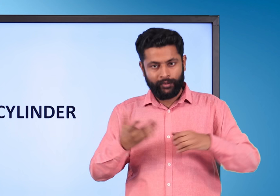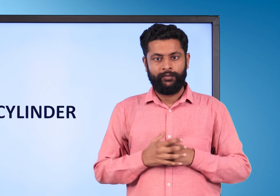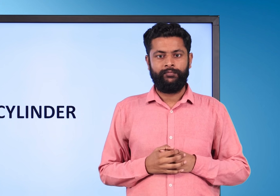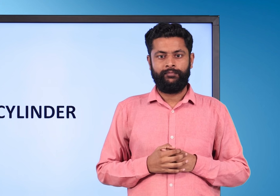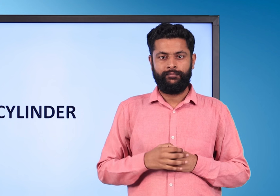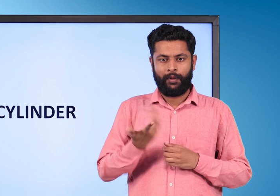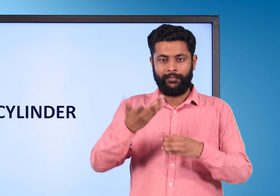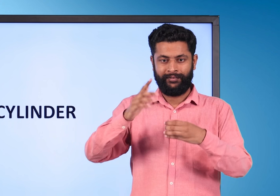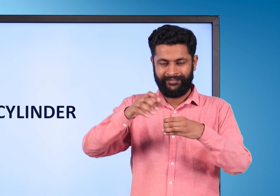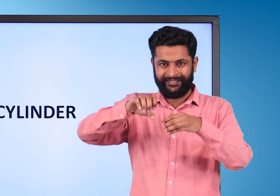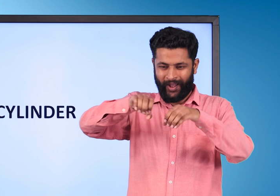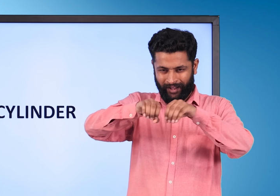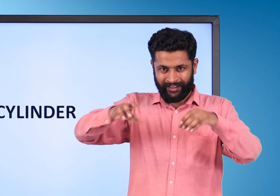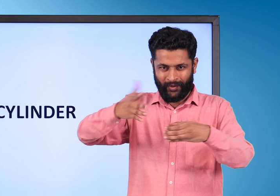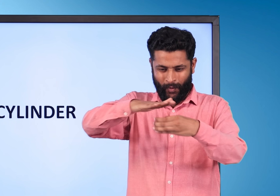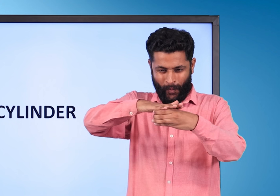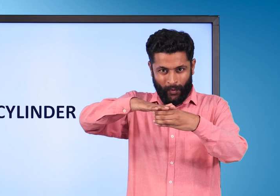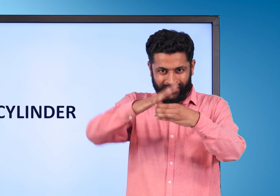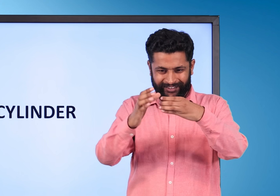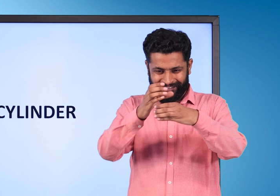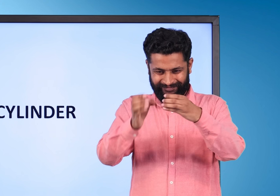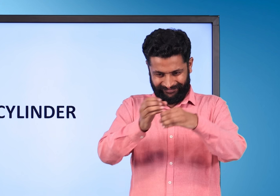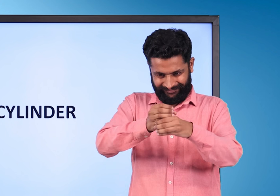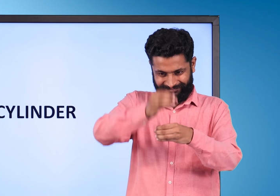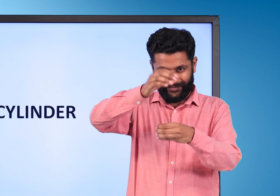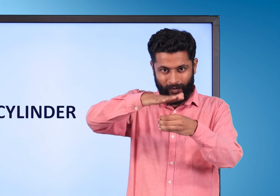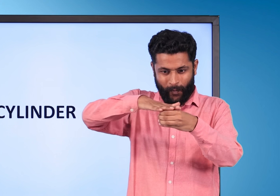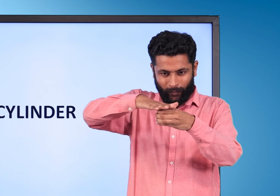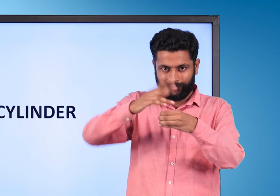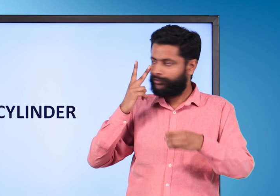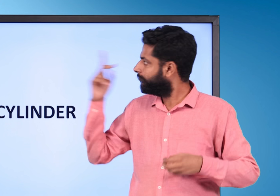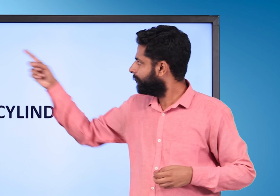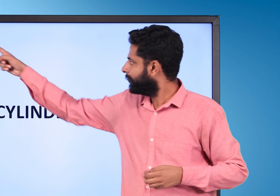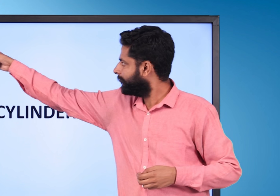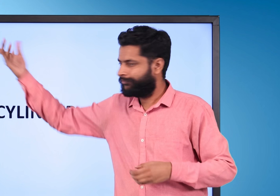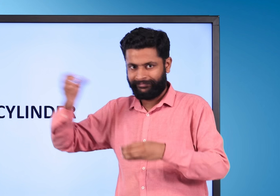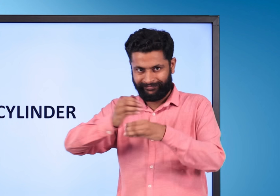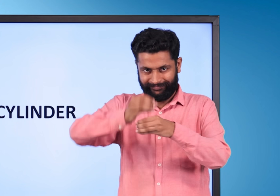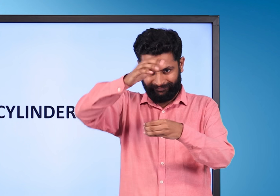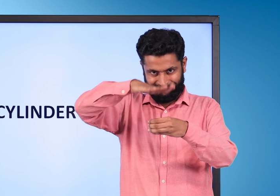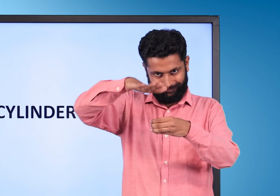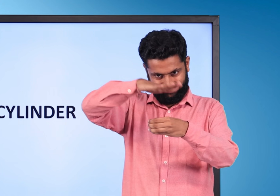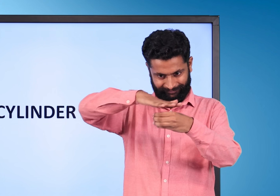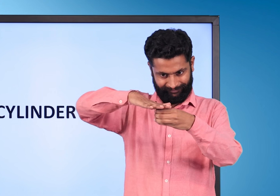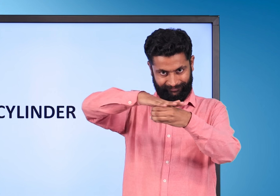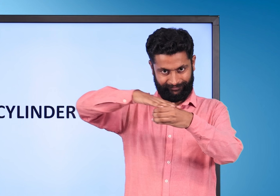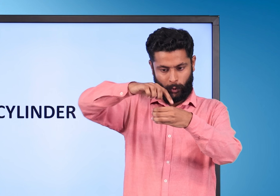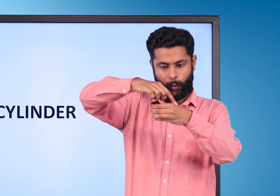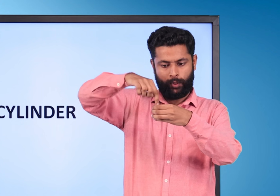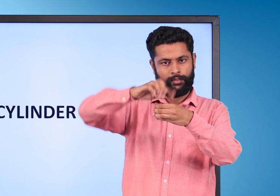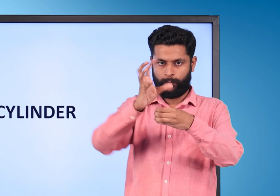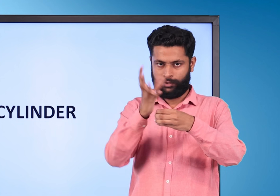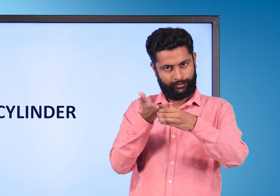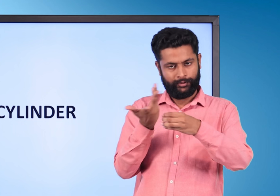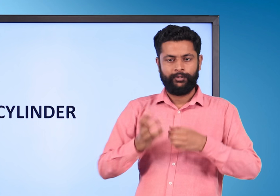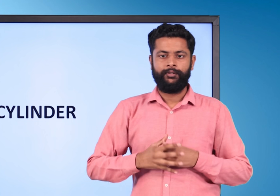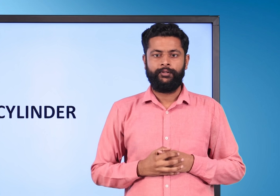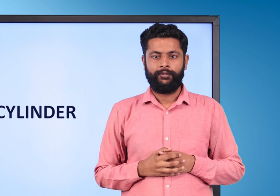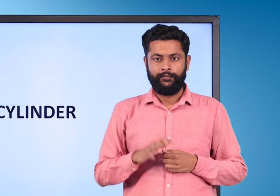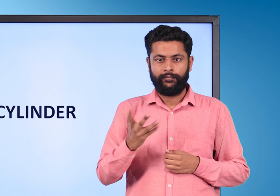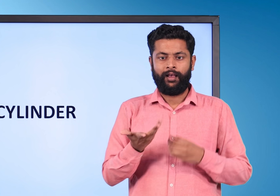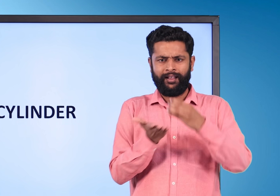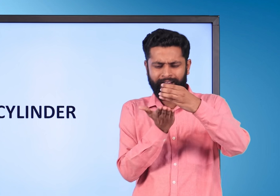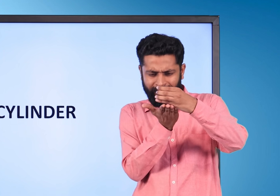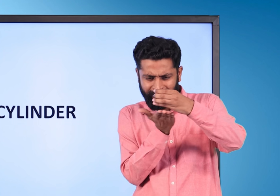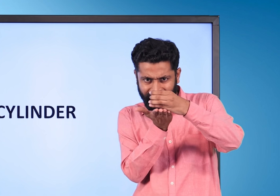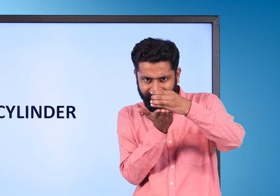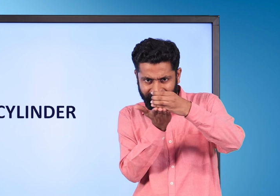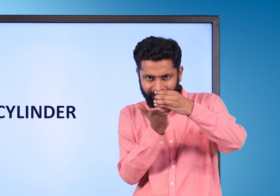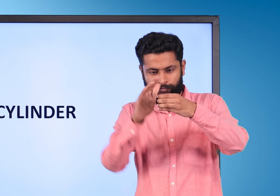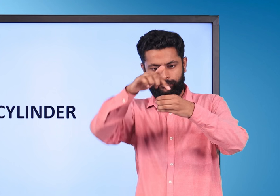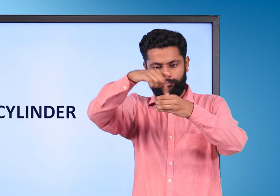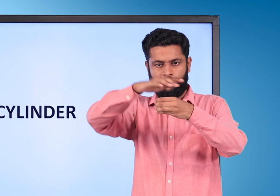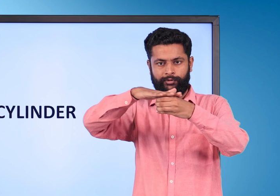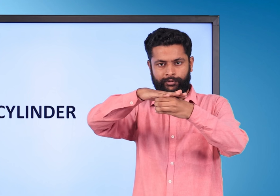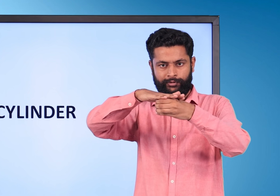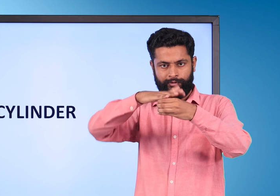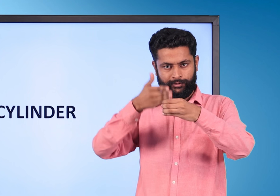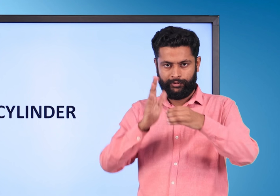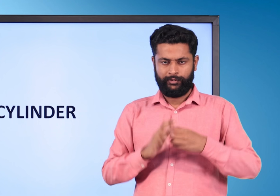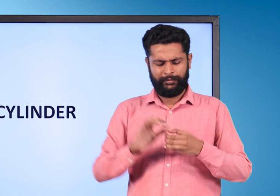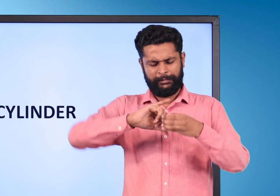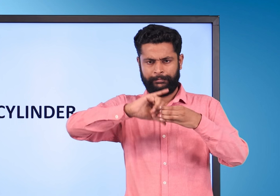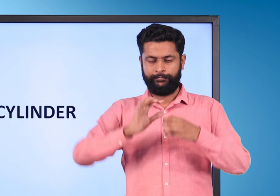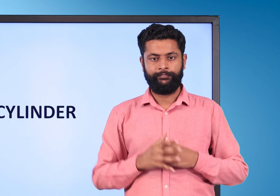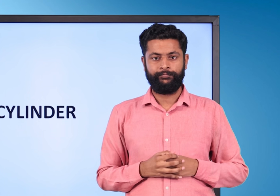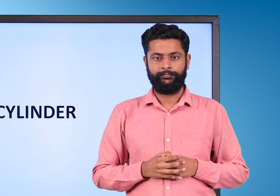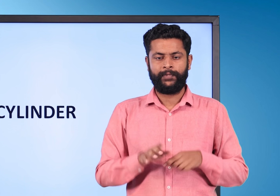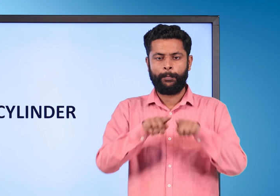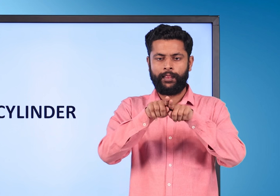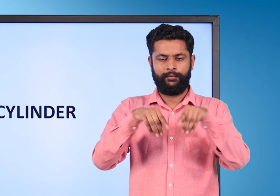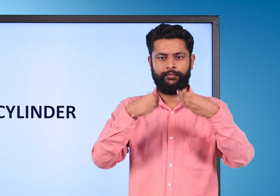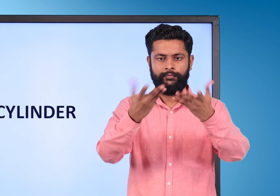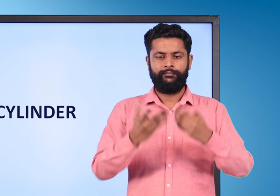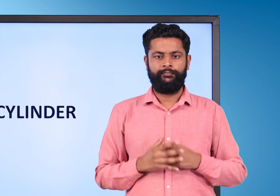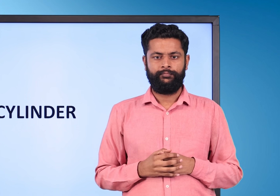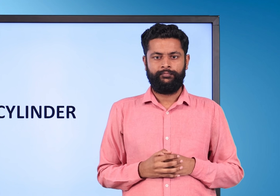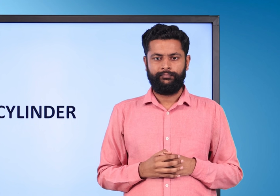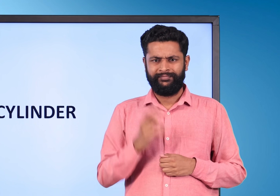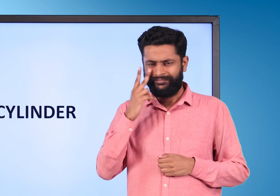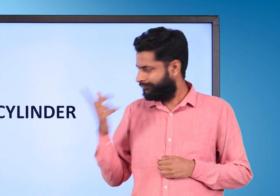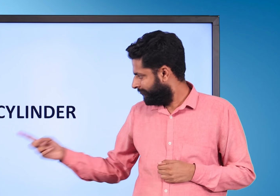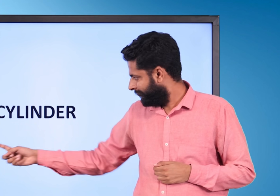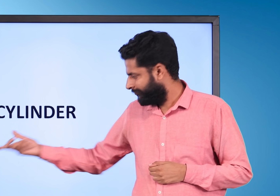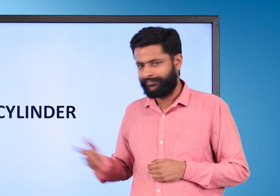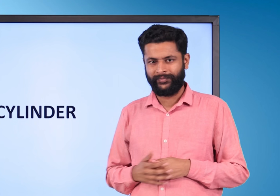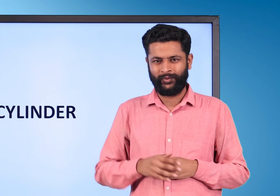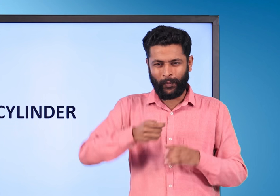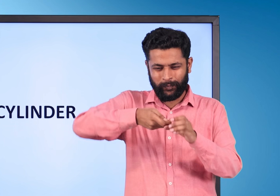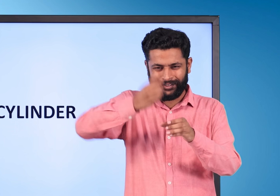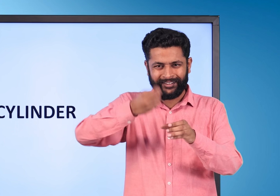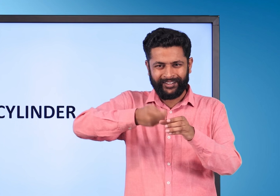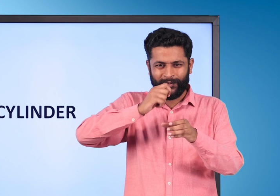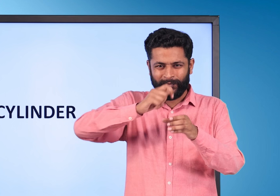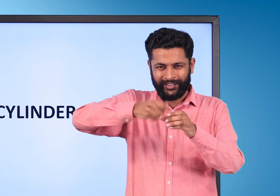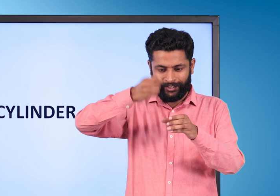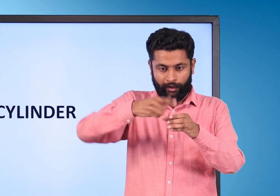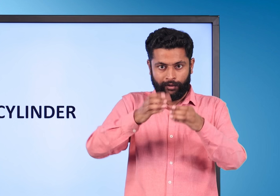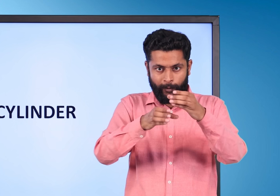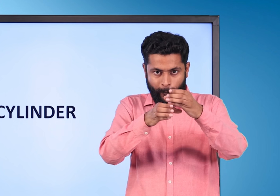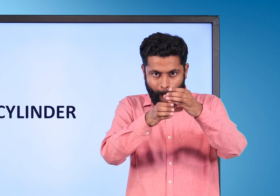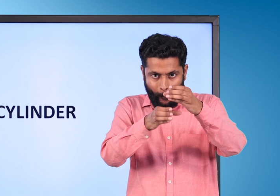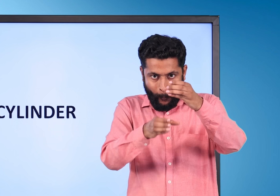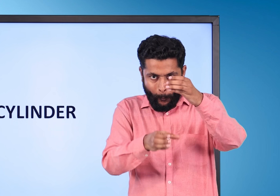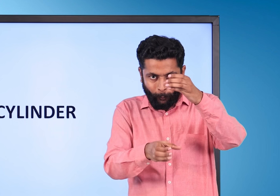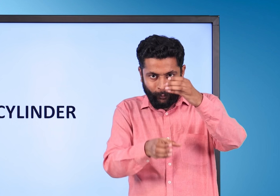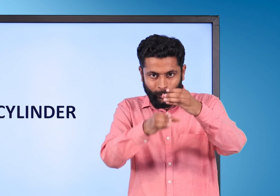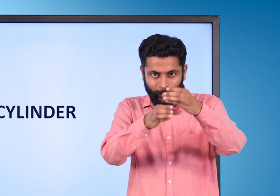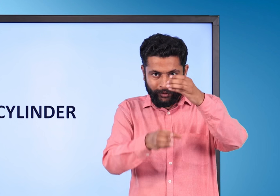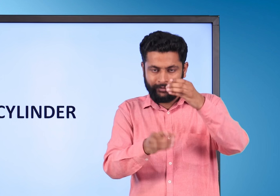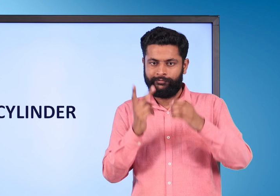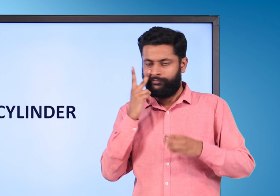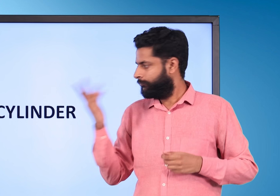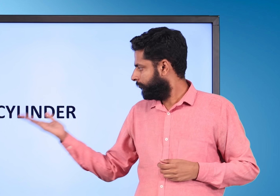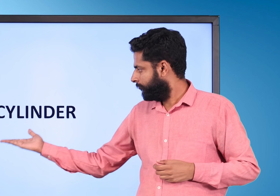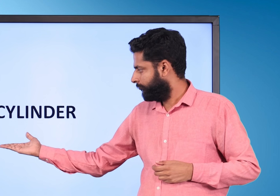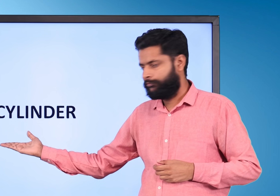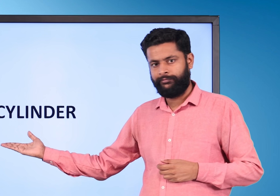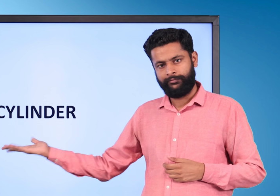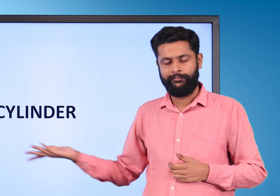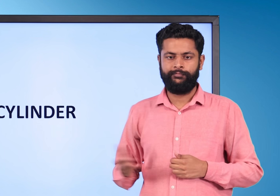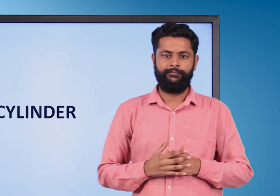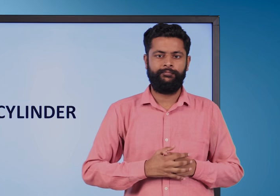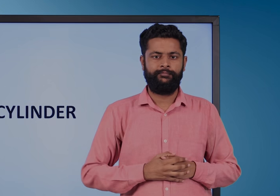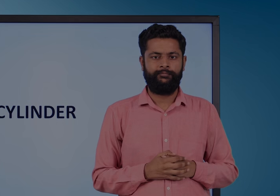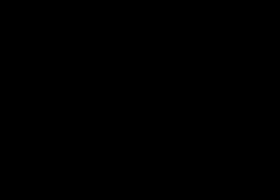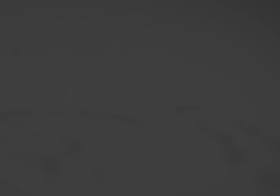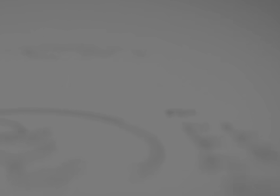It has two circular bases. For example, a can is in cylindrical shape.